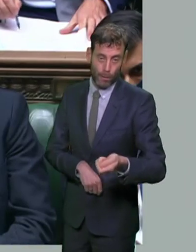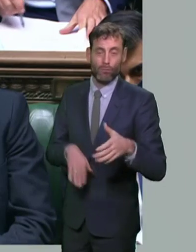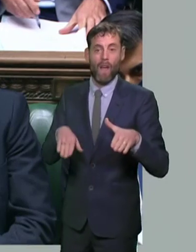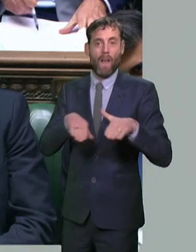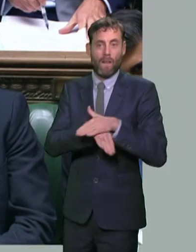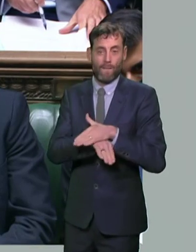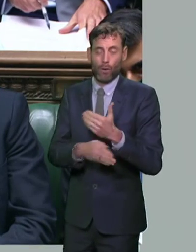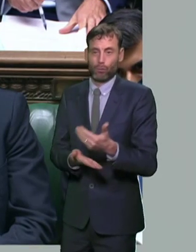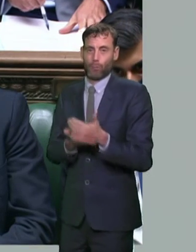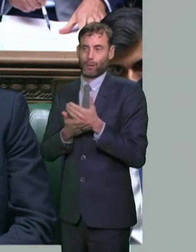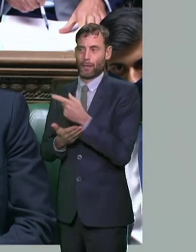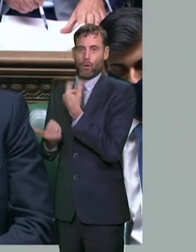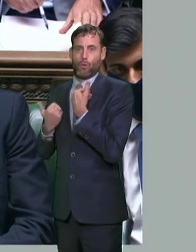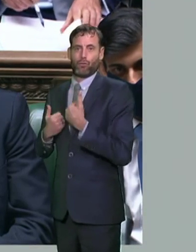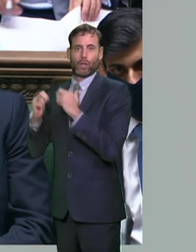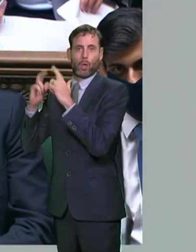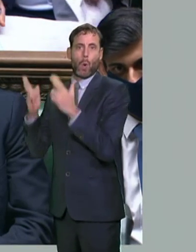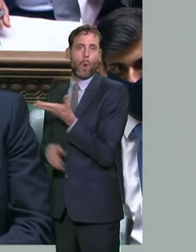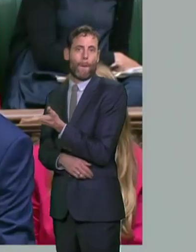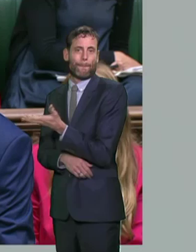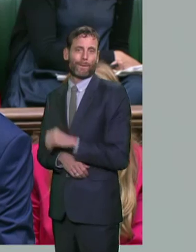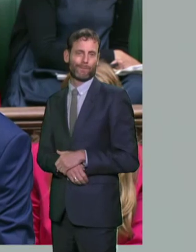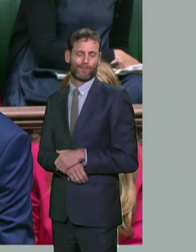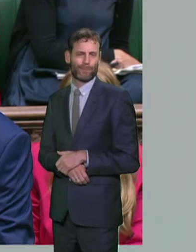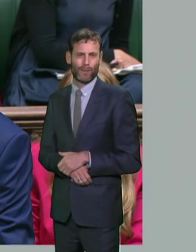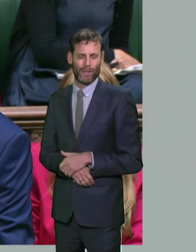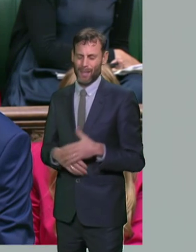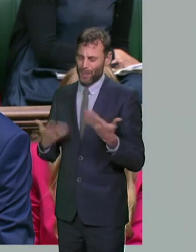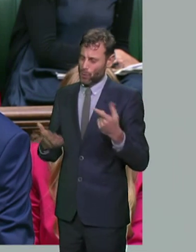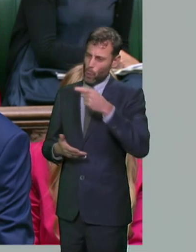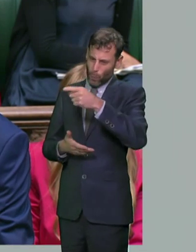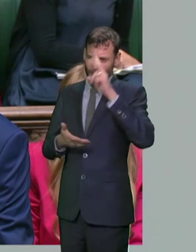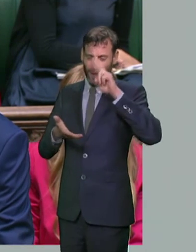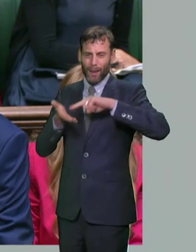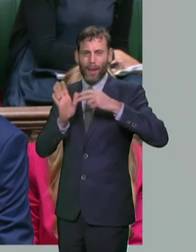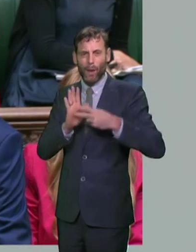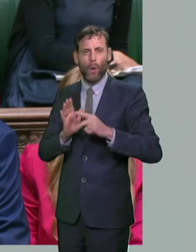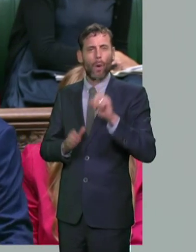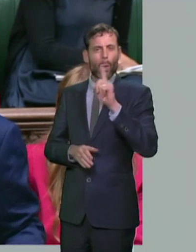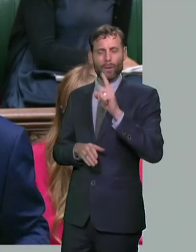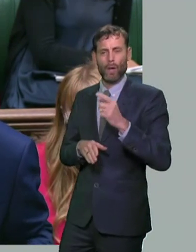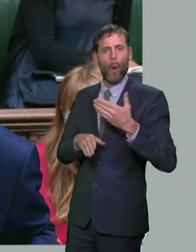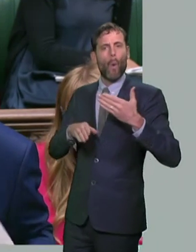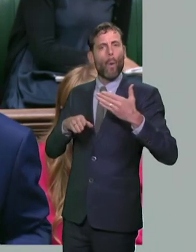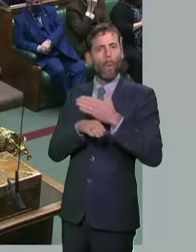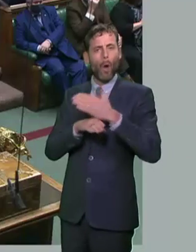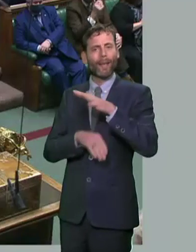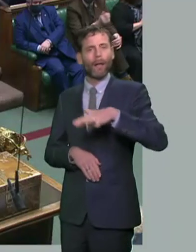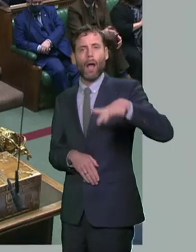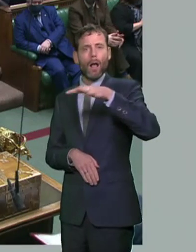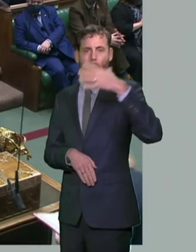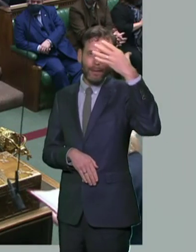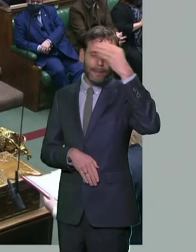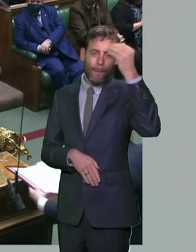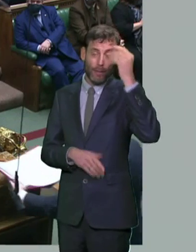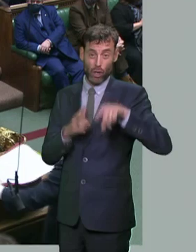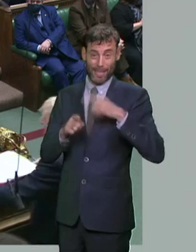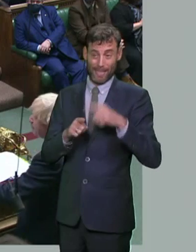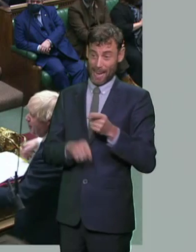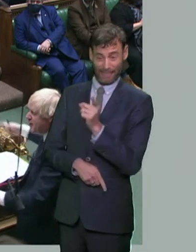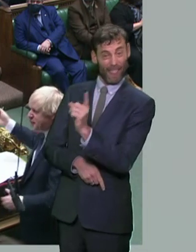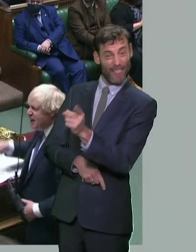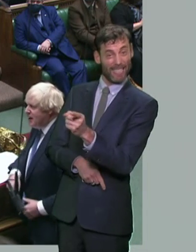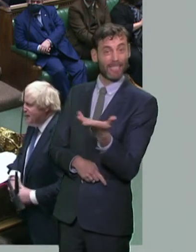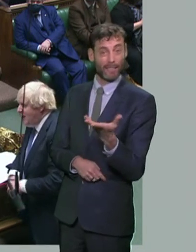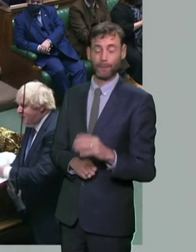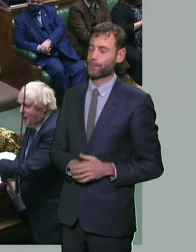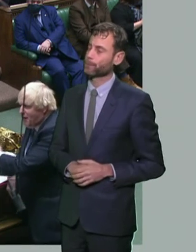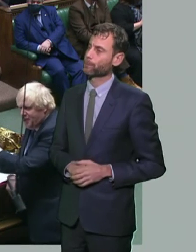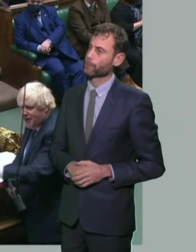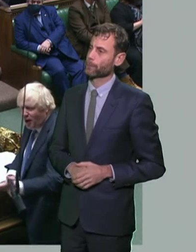How could he possibly have managed to devise a working-class dementia tax?